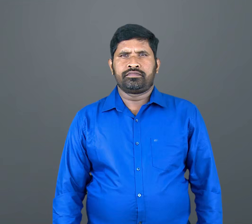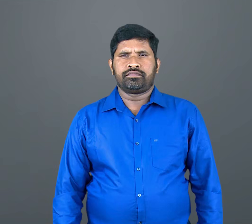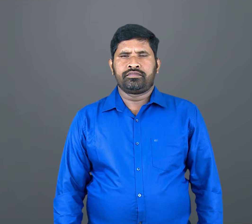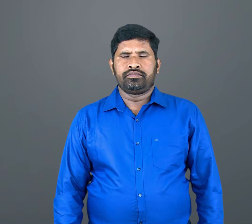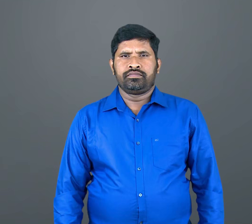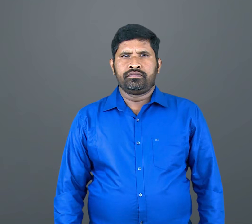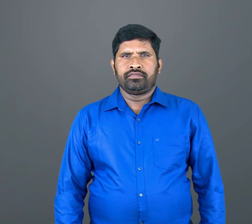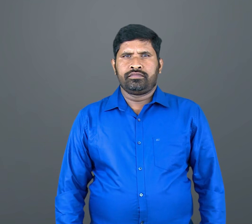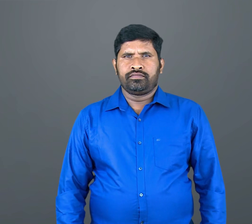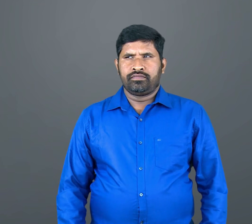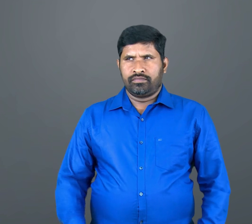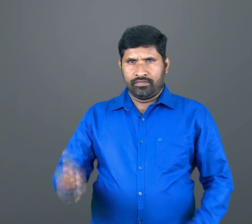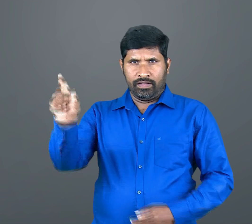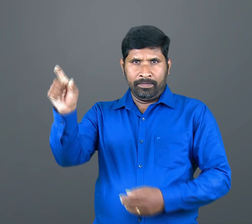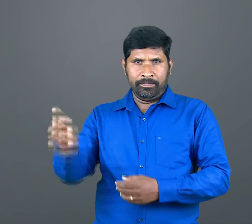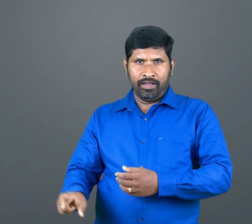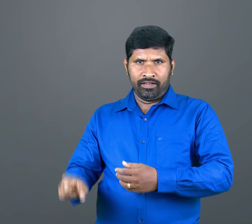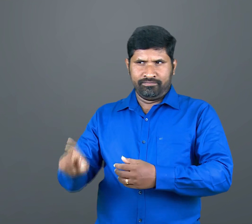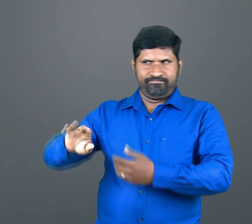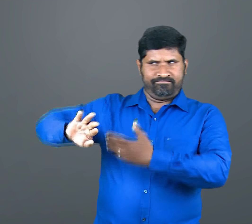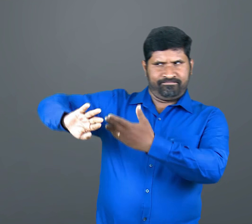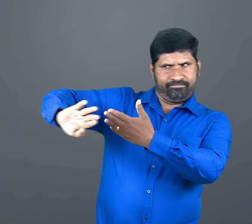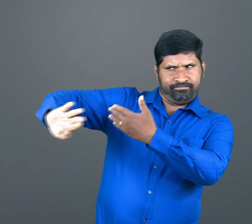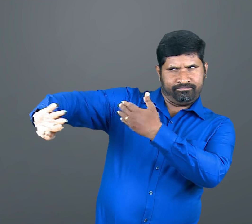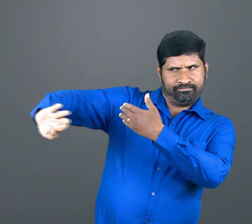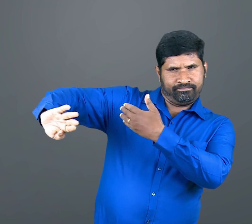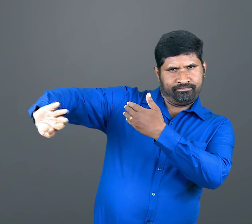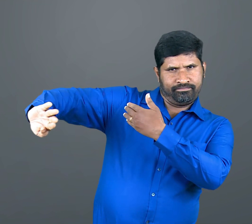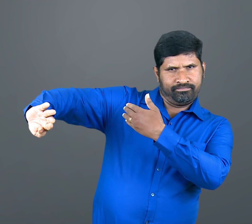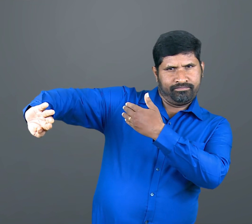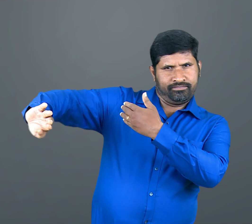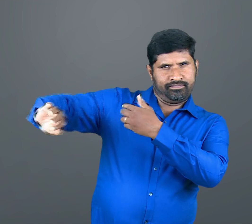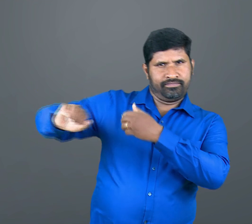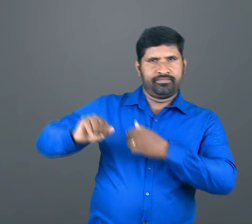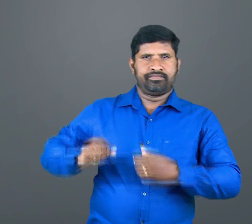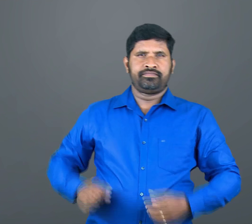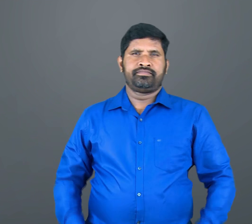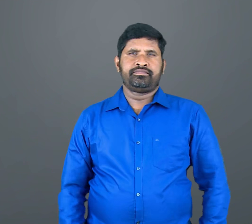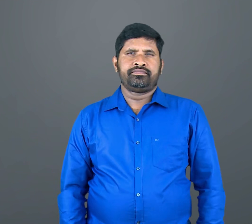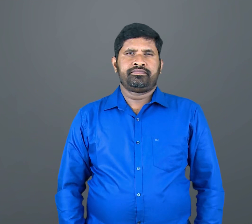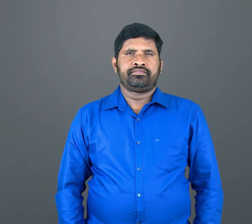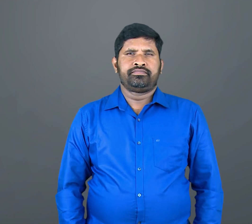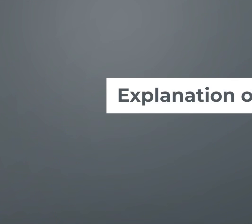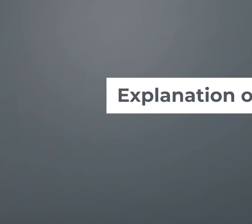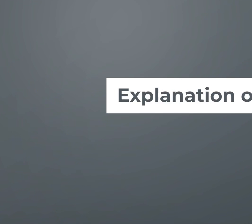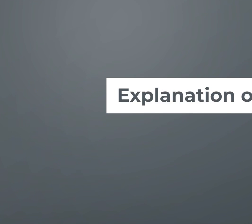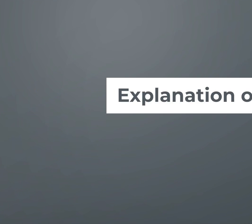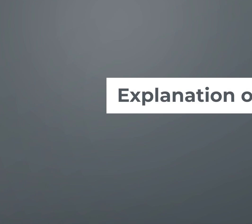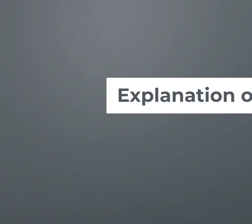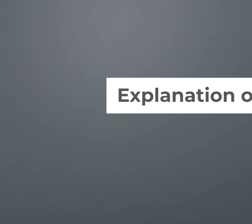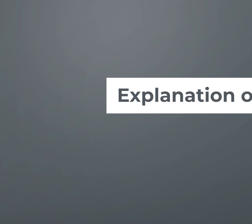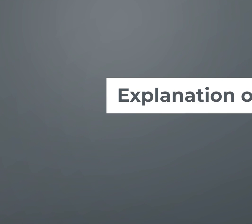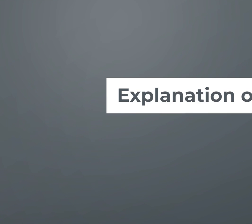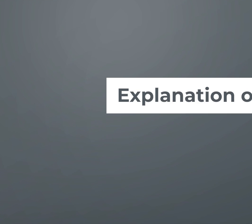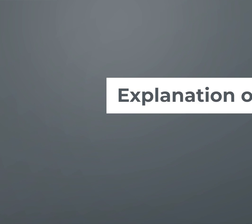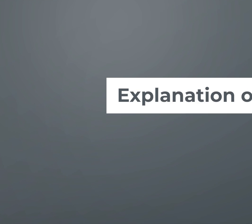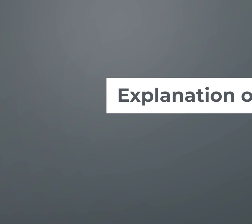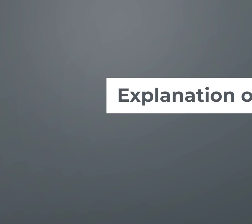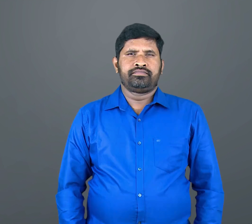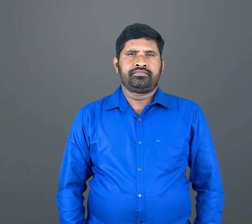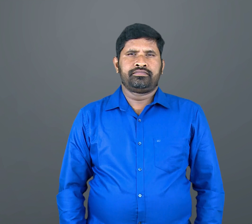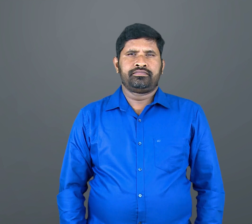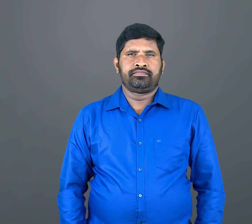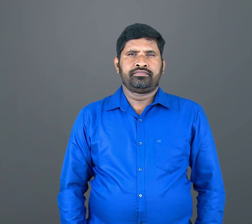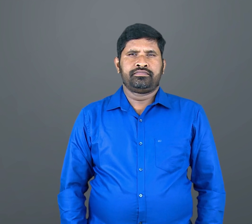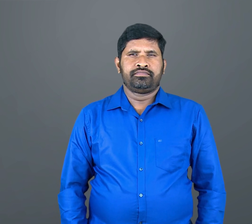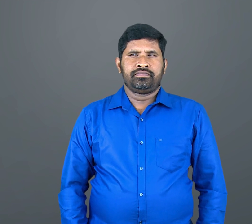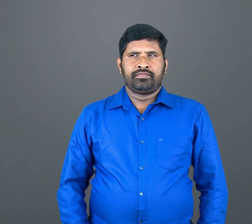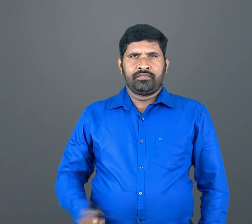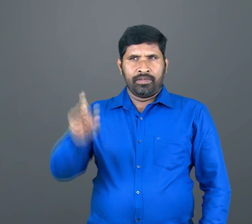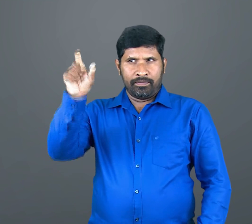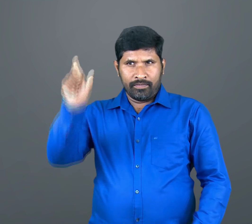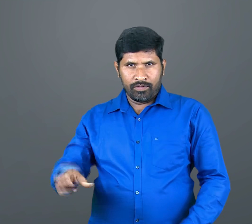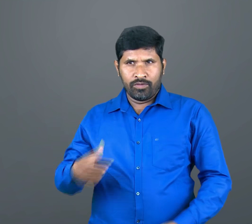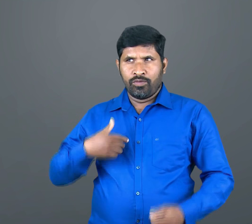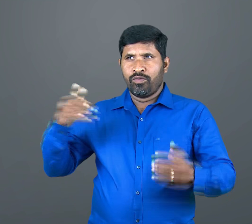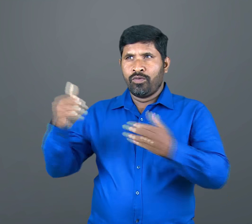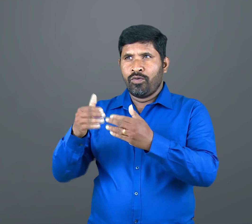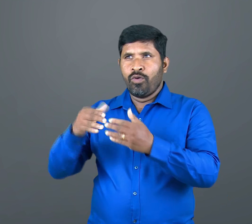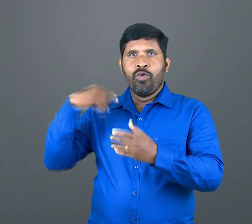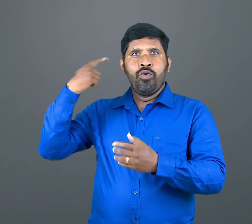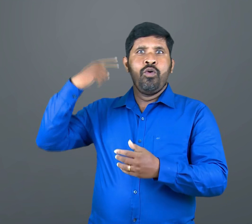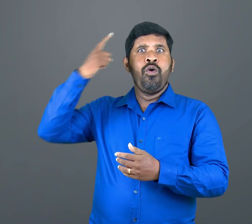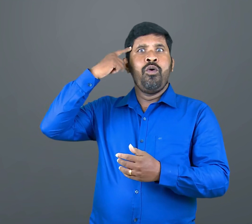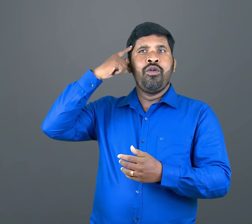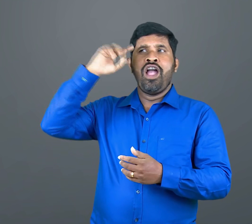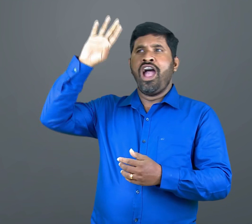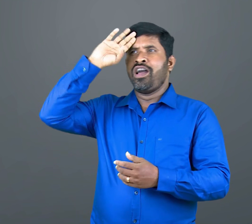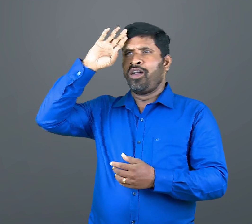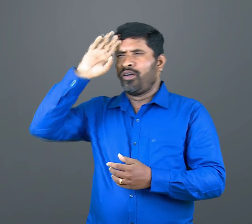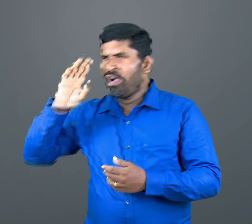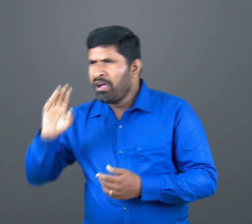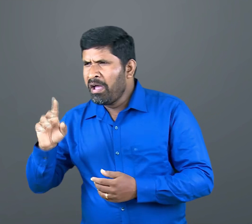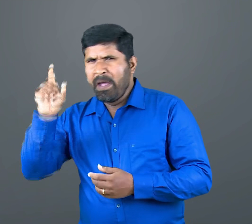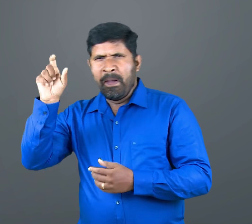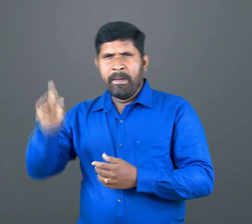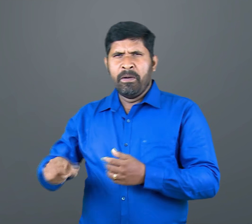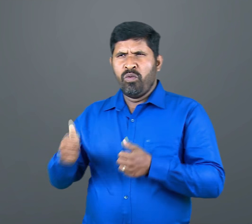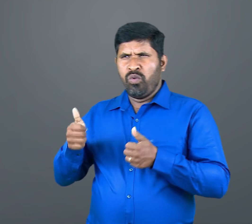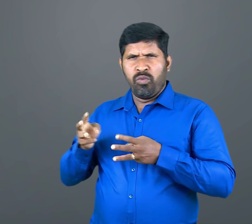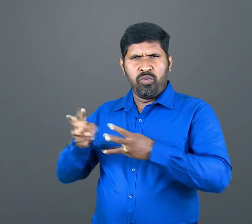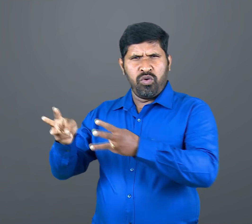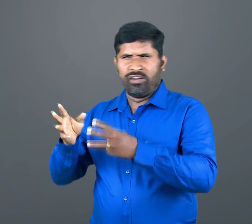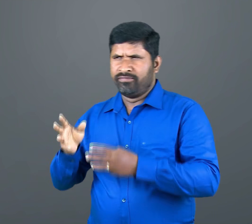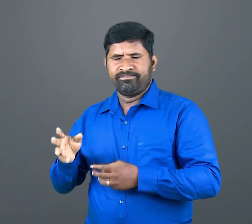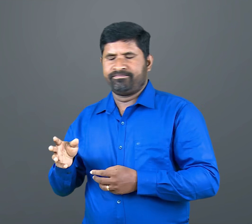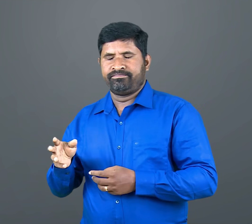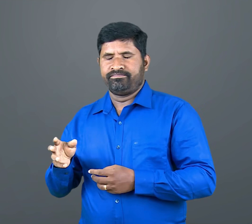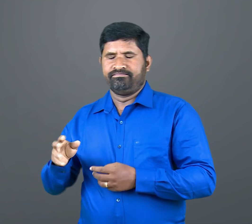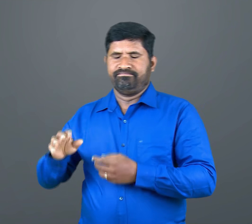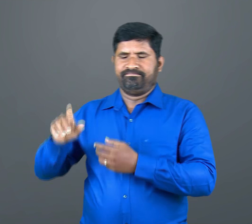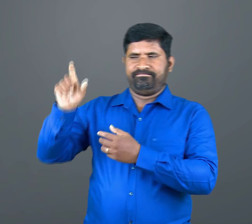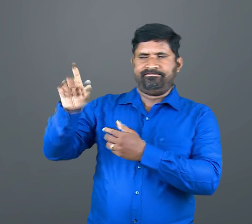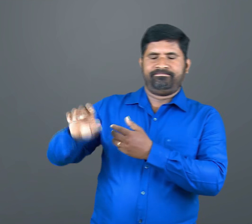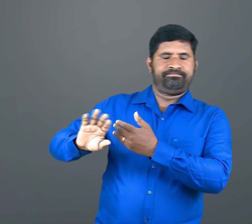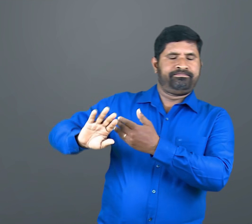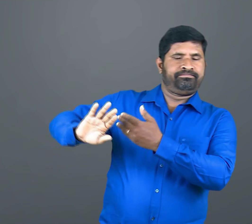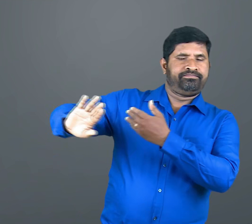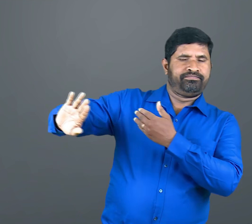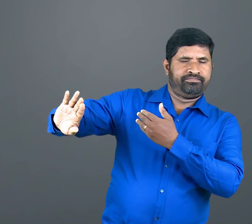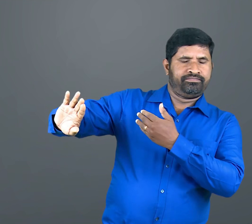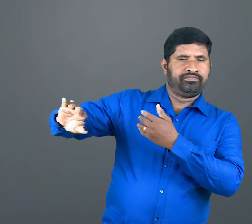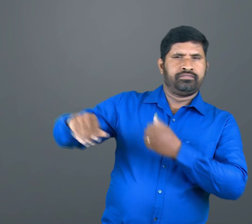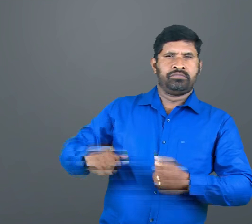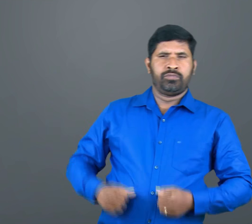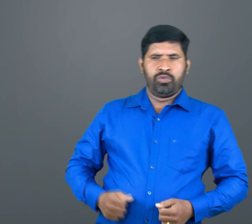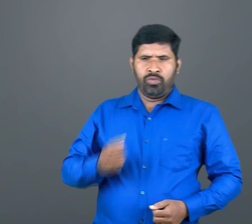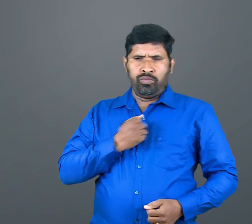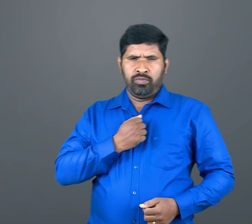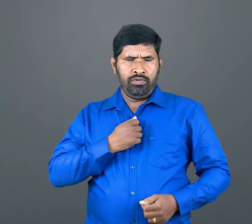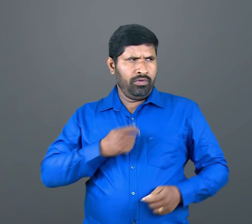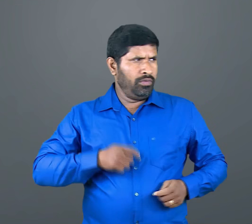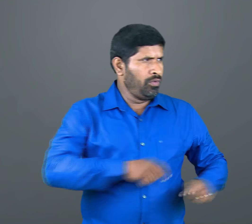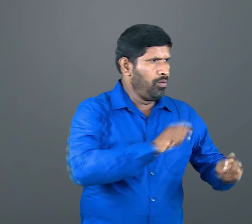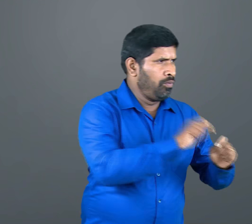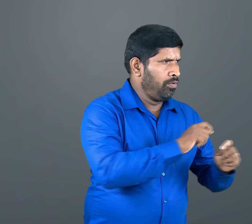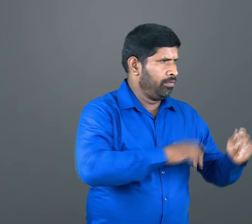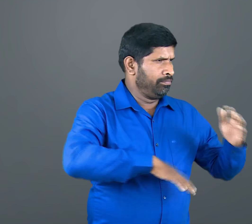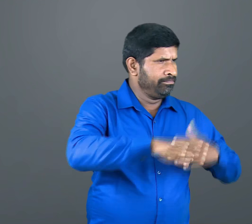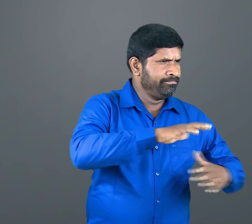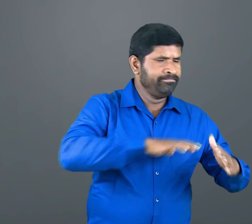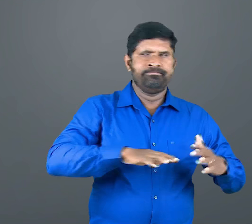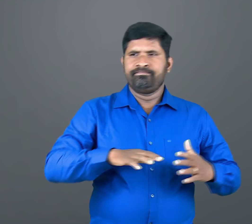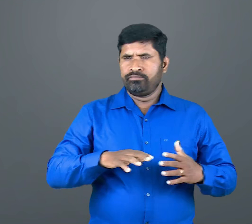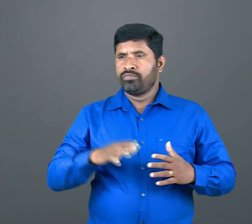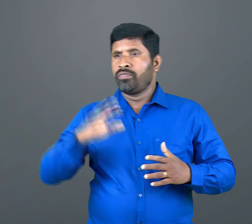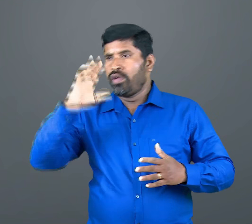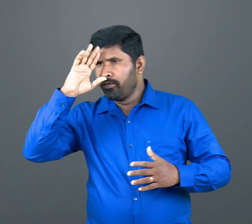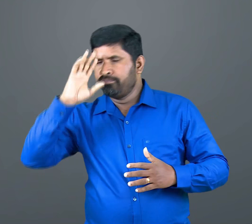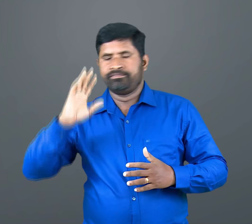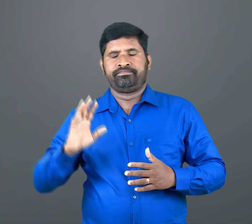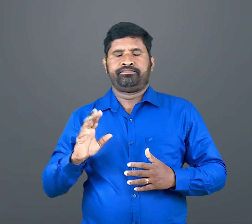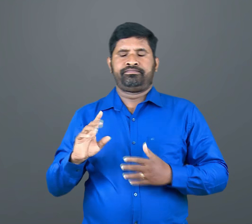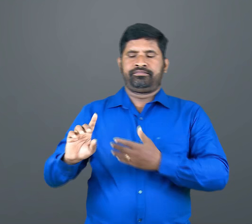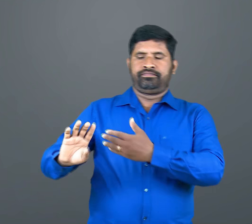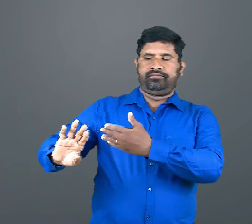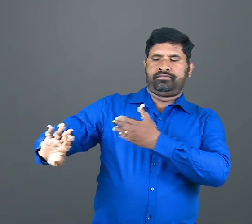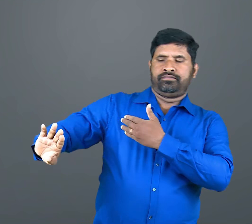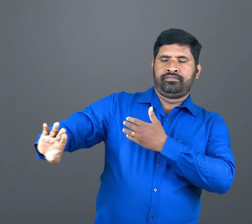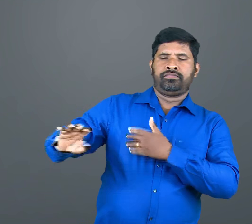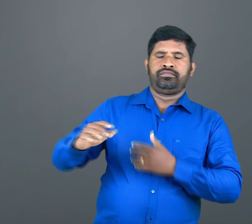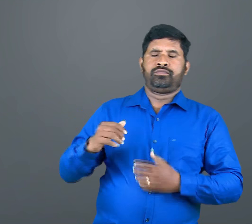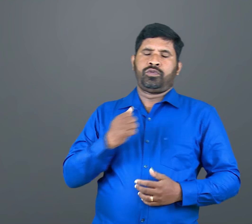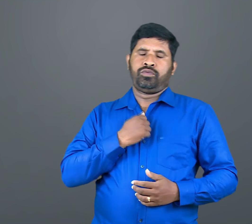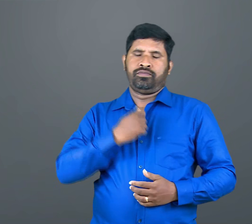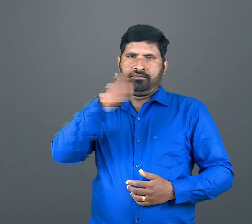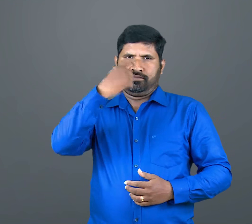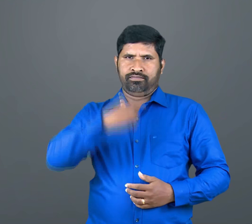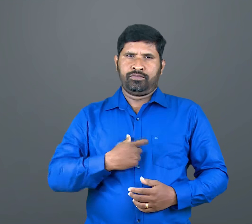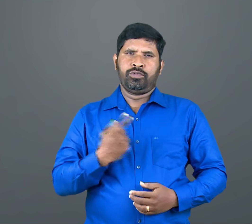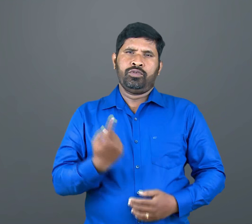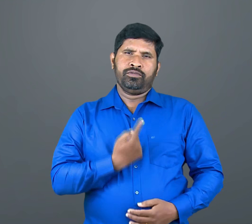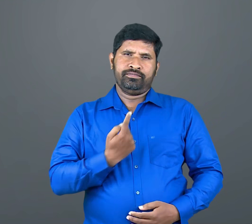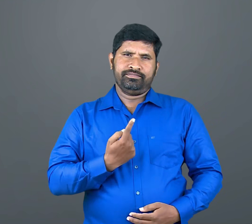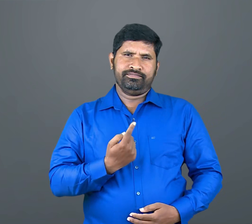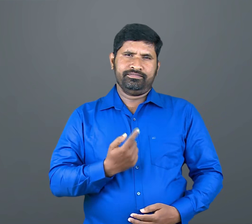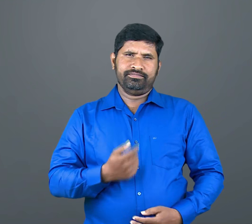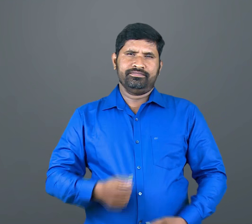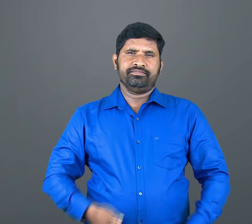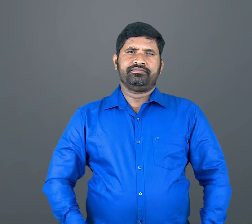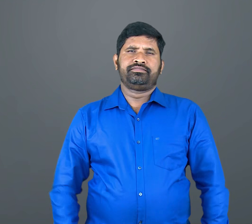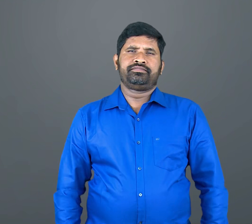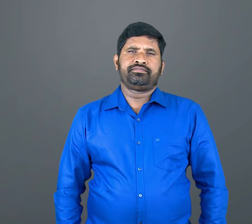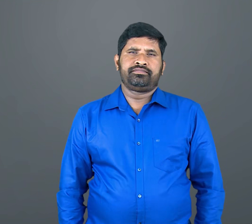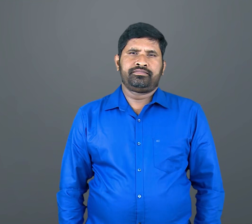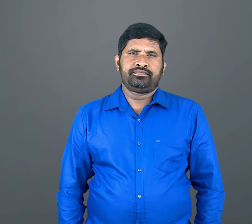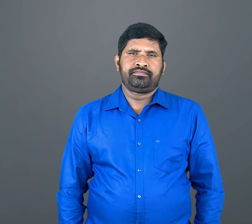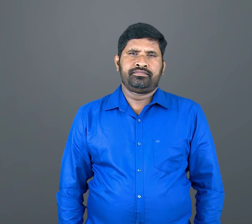Avoid